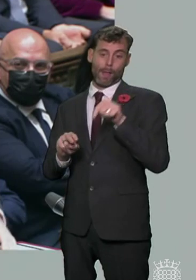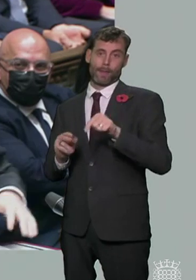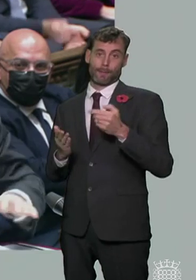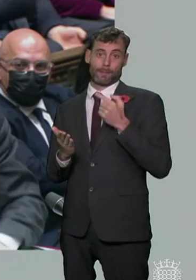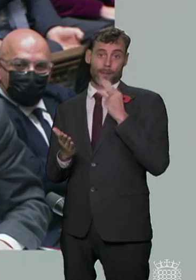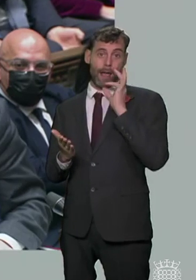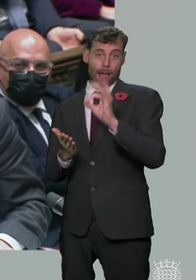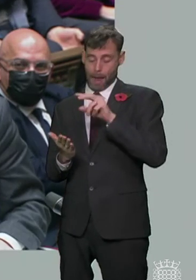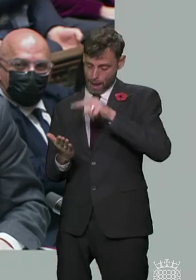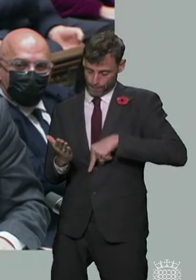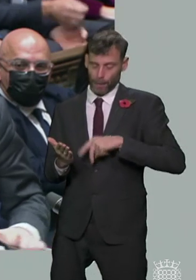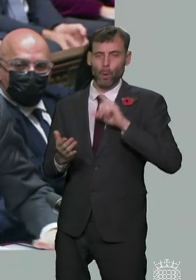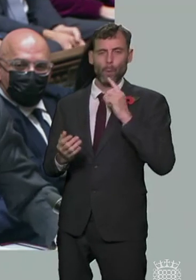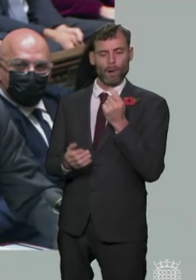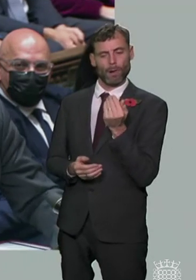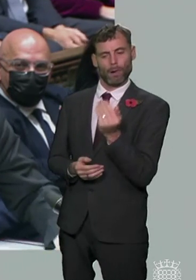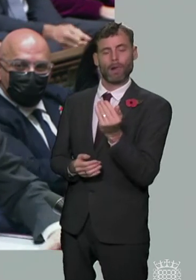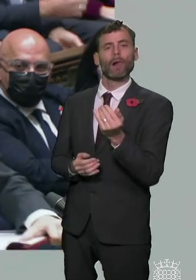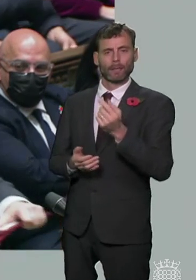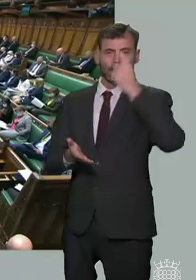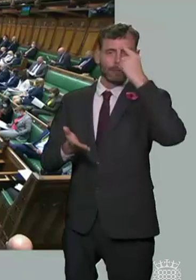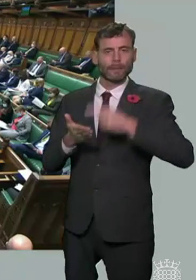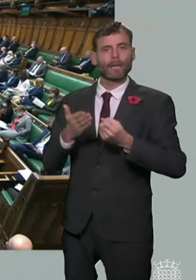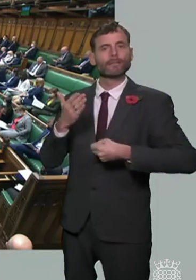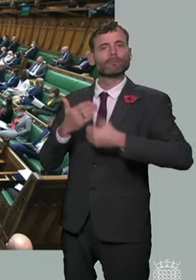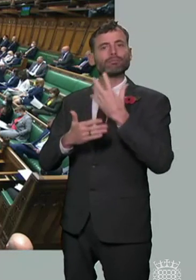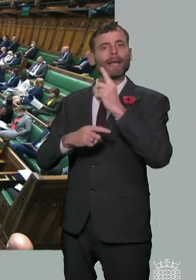We aim to make our final decision in the spring of next year.